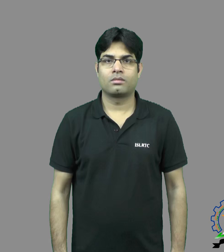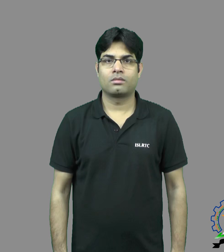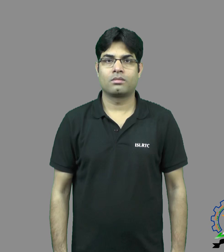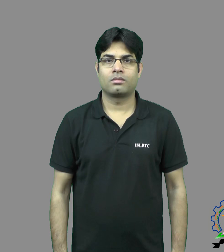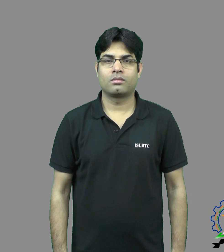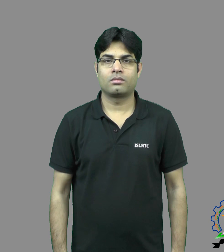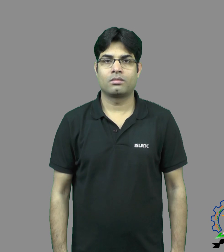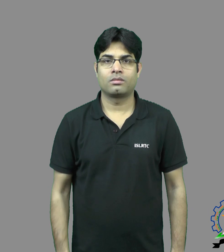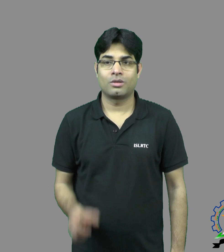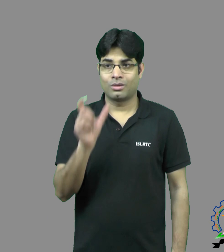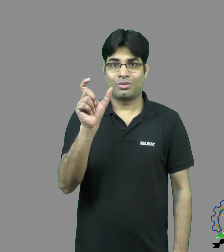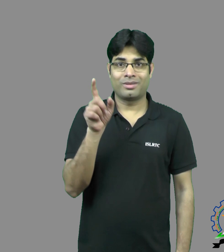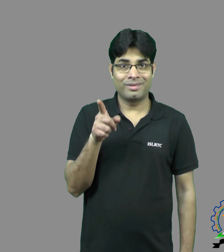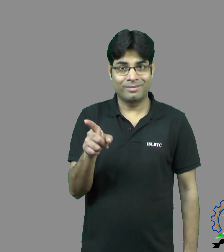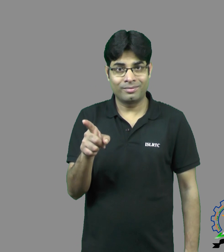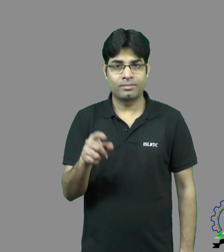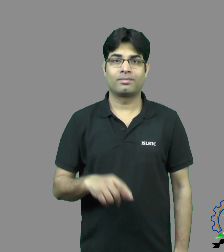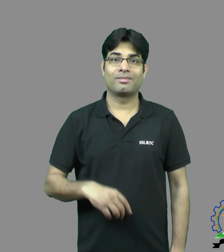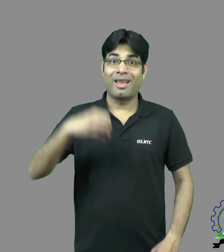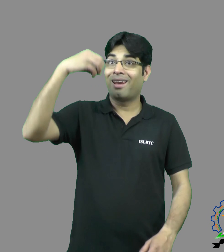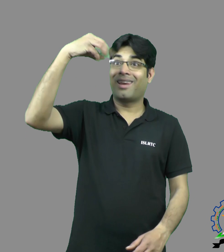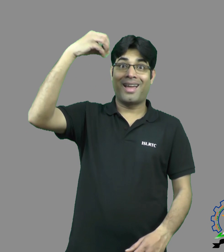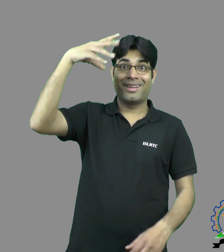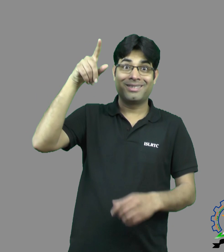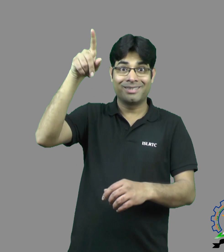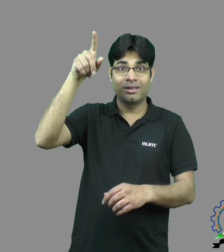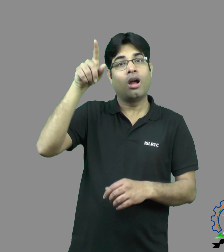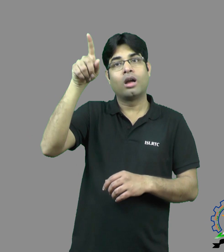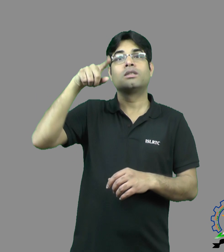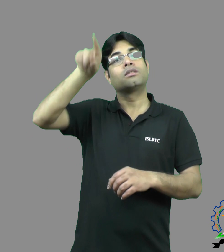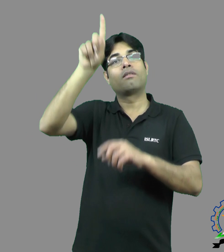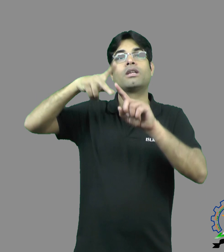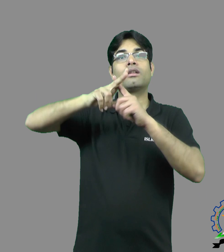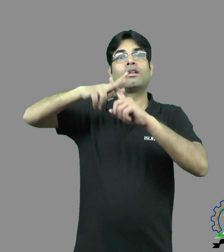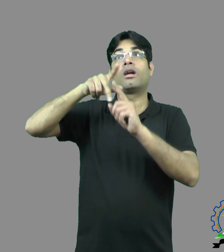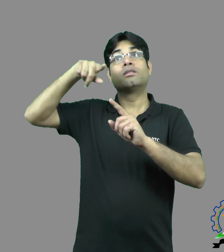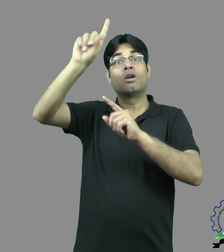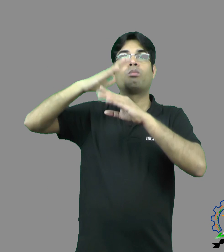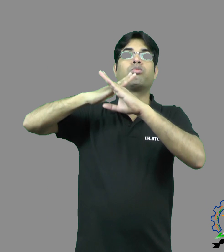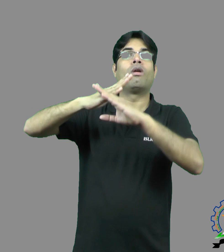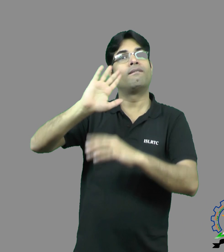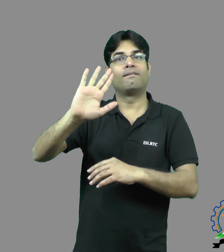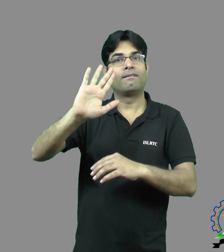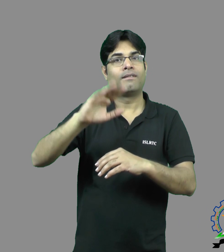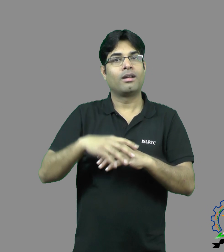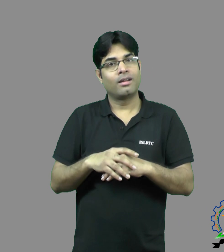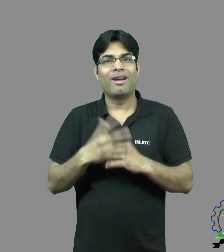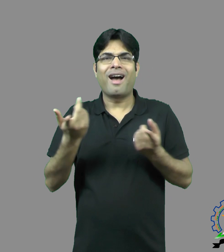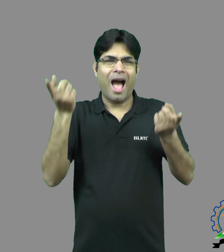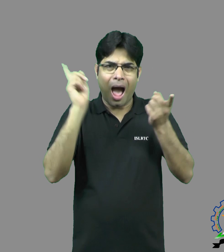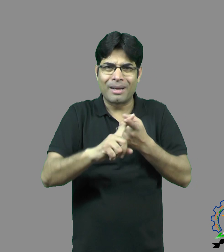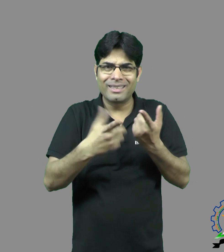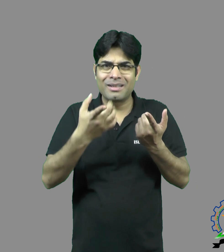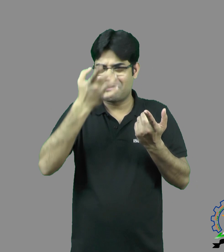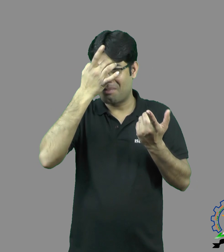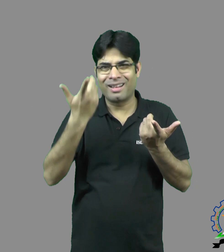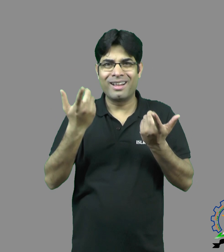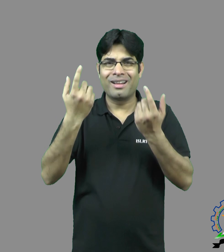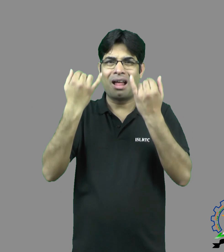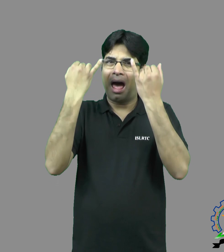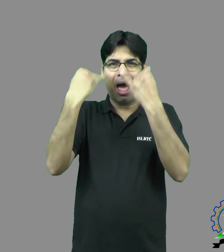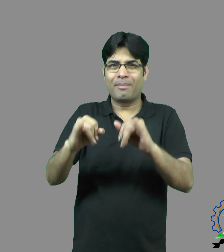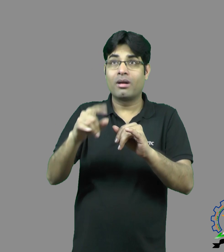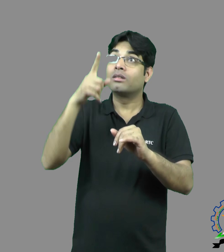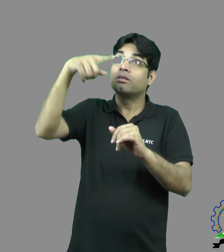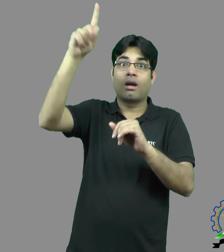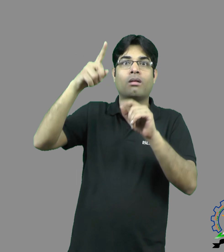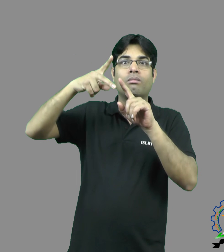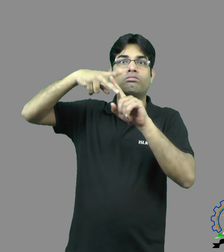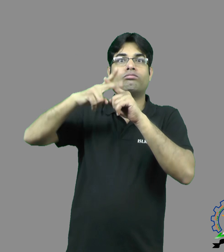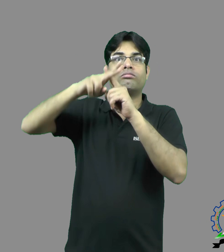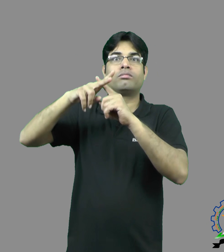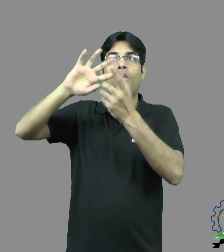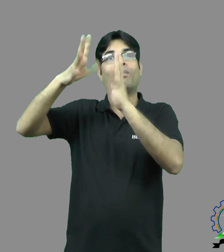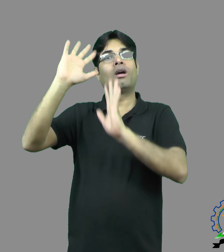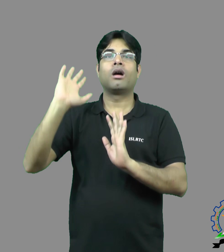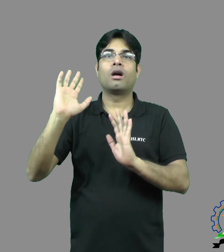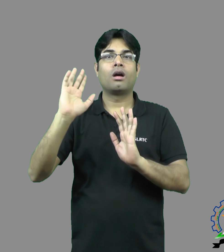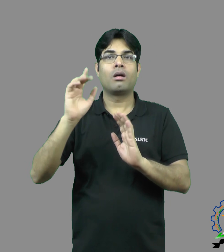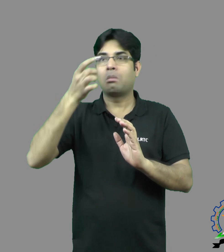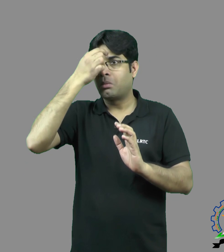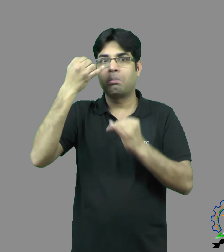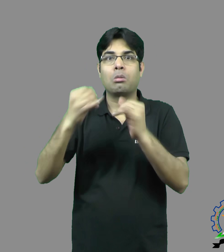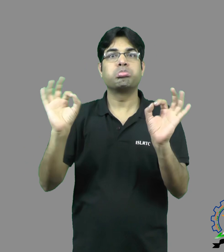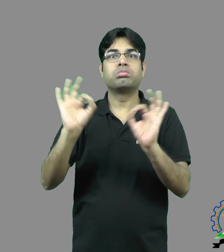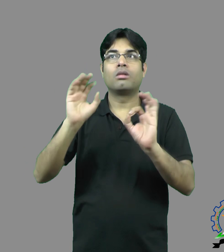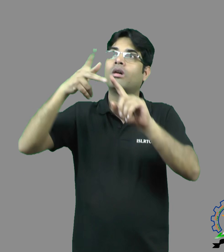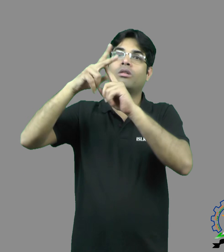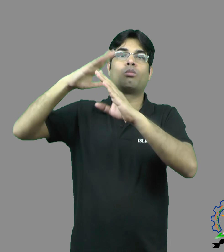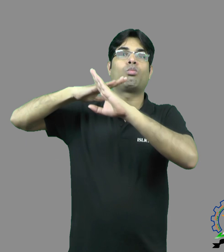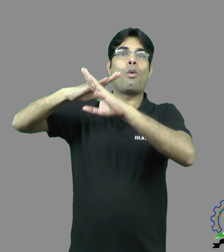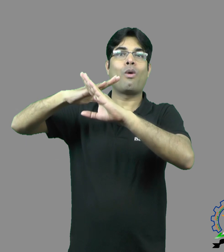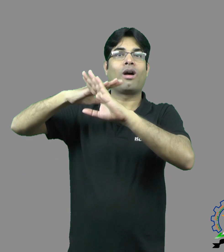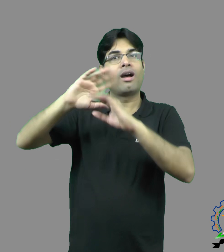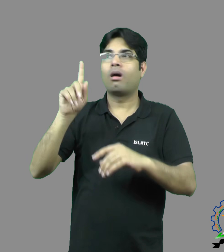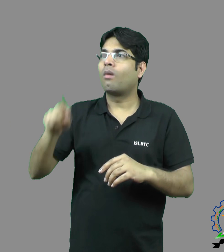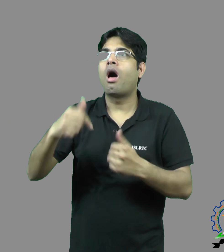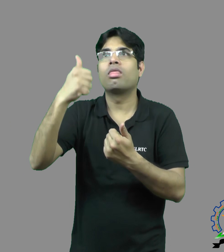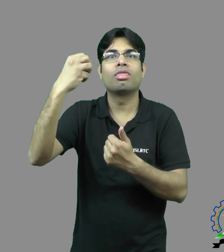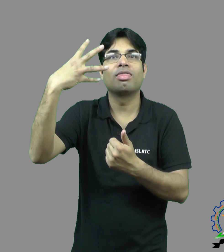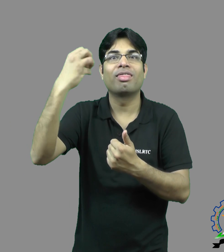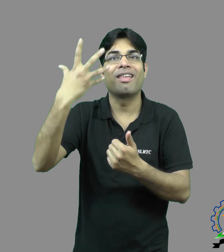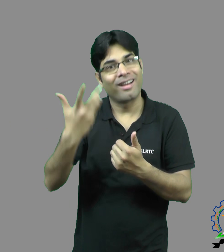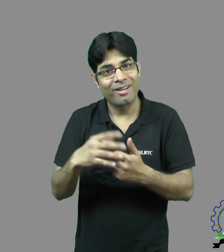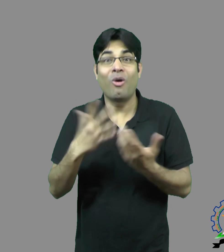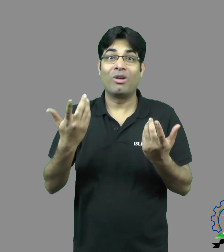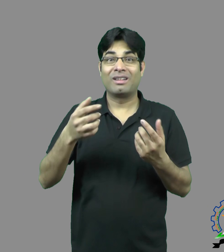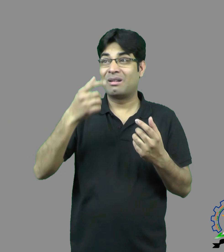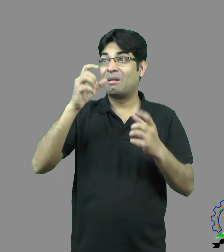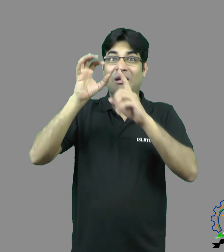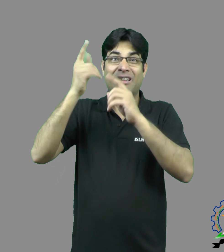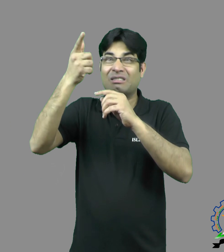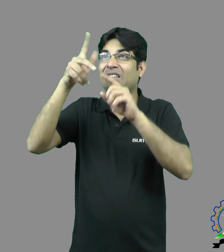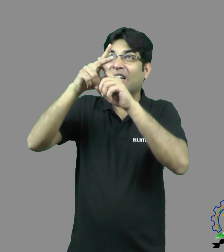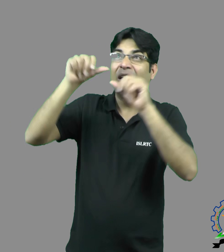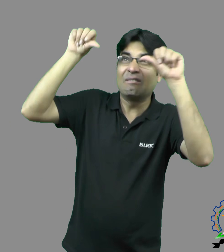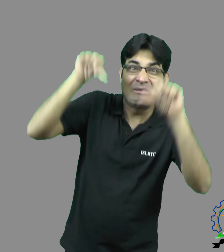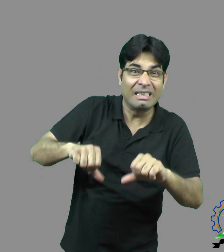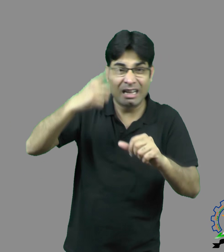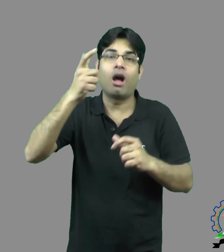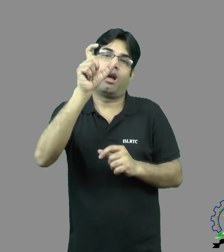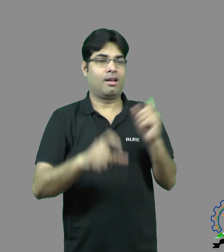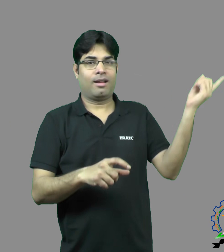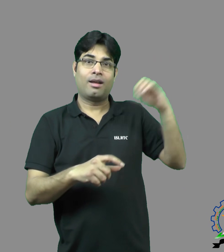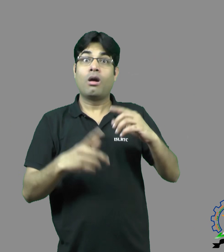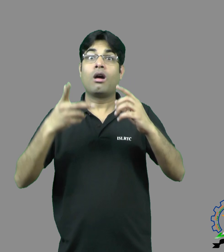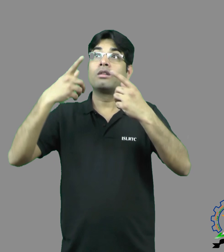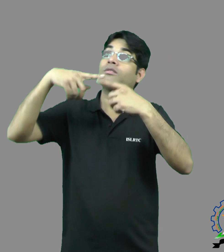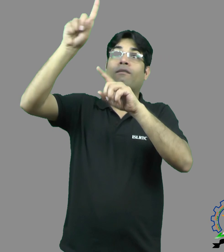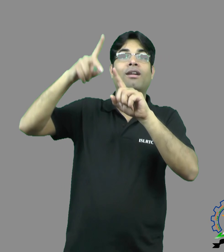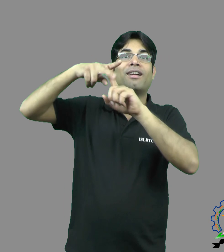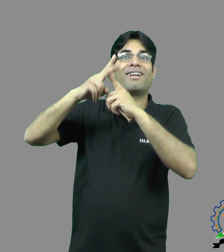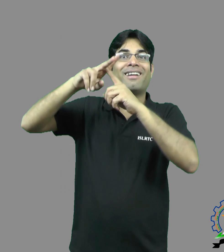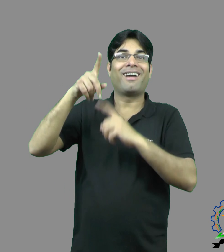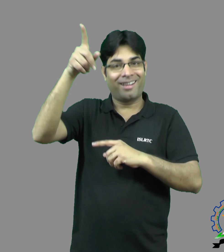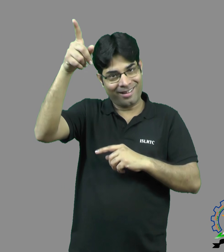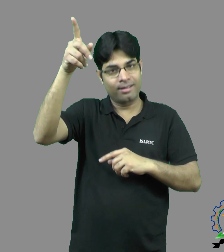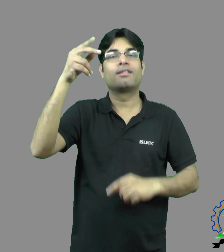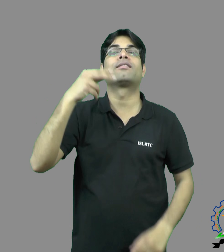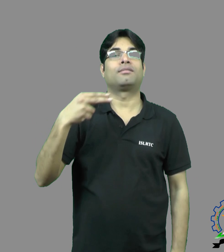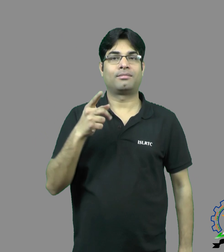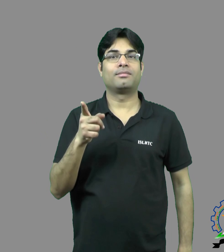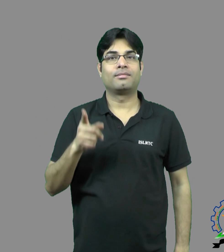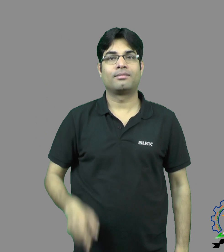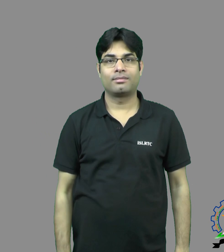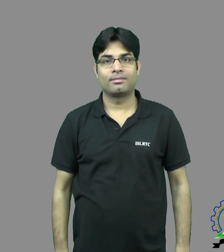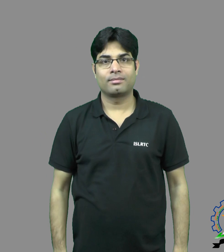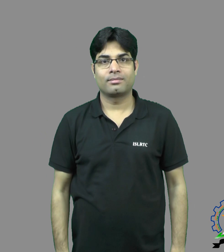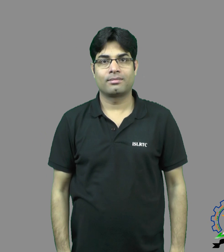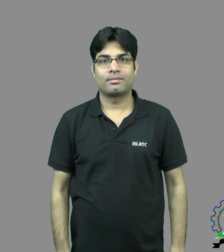Lighting Control and Retrofit